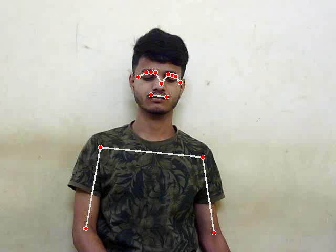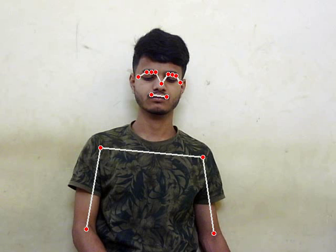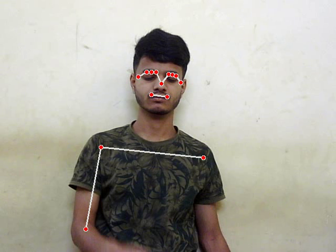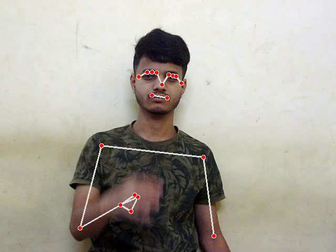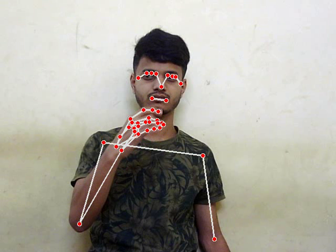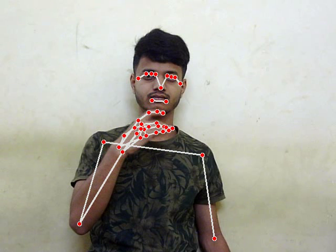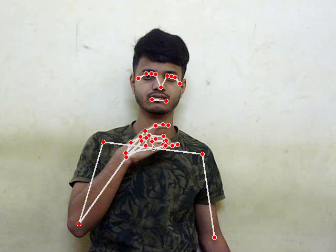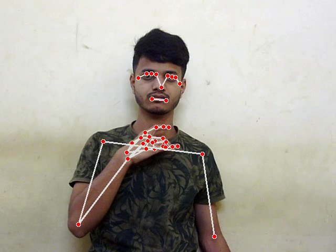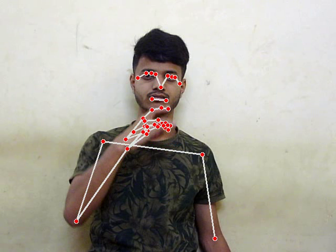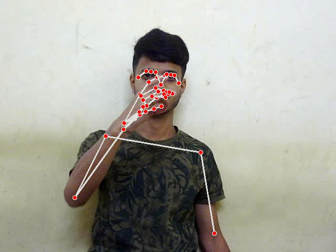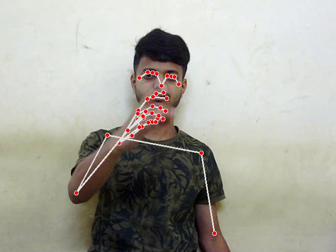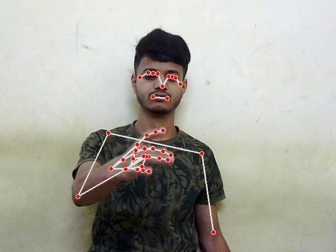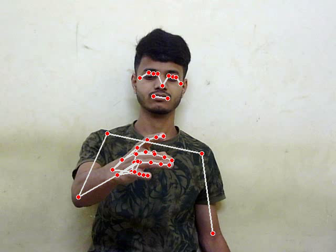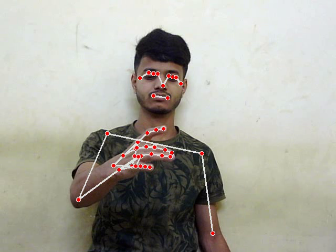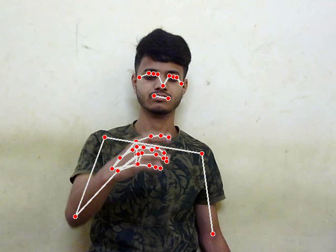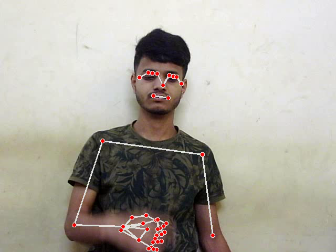like